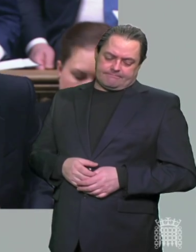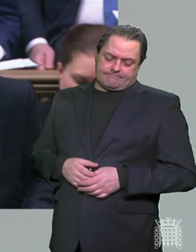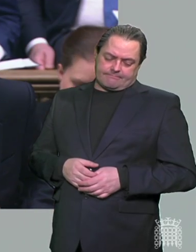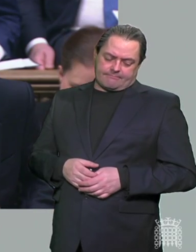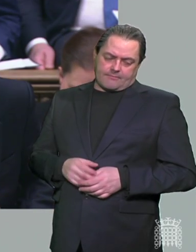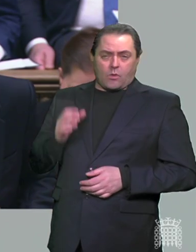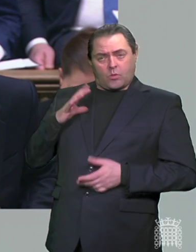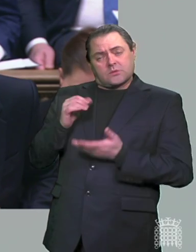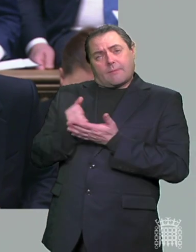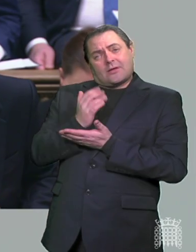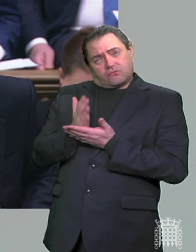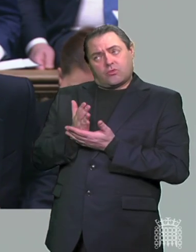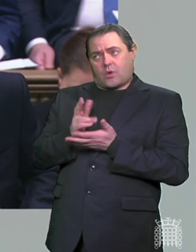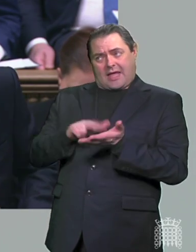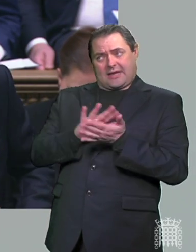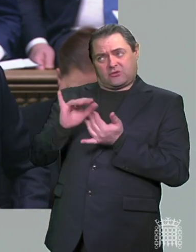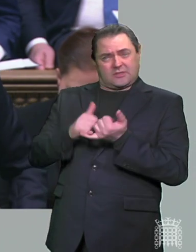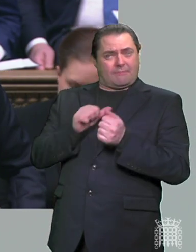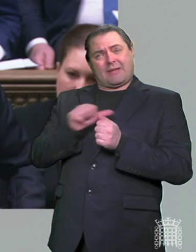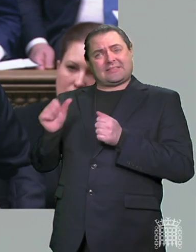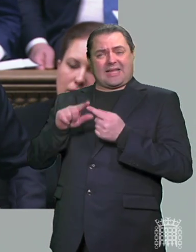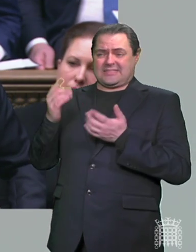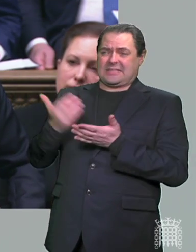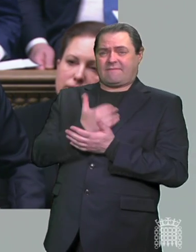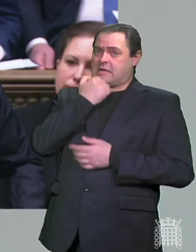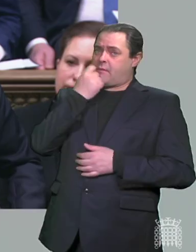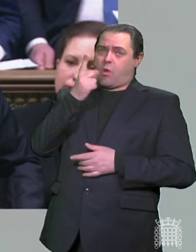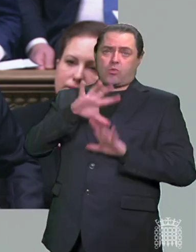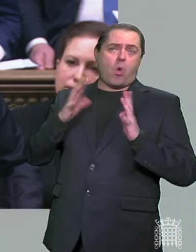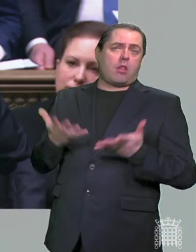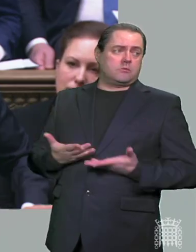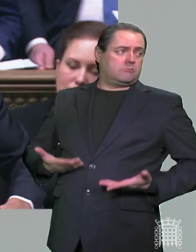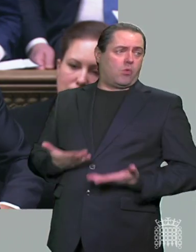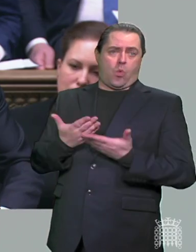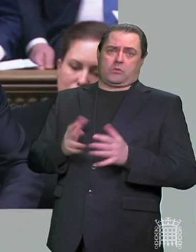We want to make sure that the NHS is the best and safest place in the world to give birth.